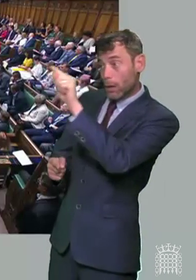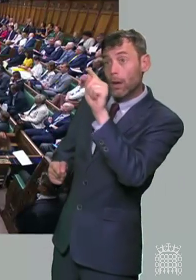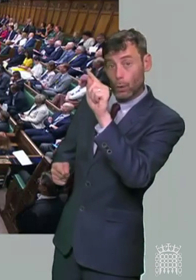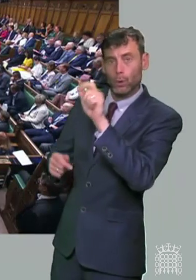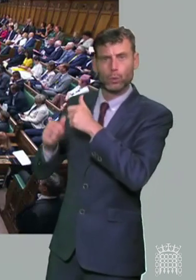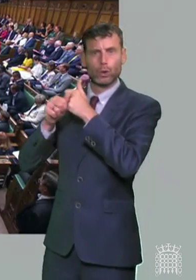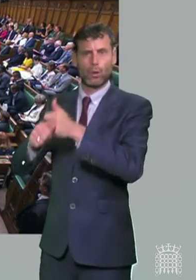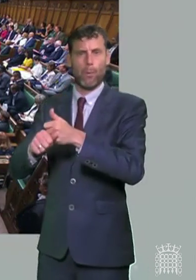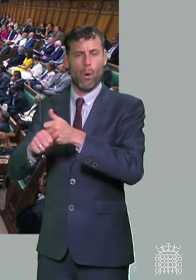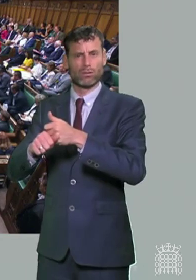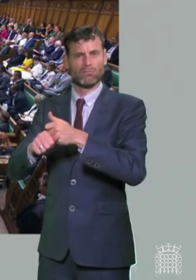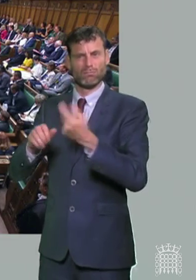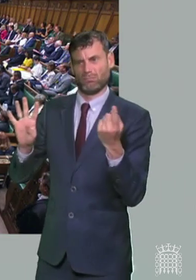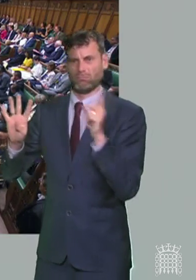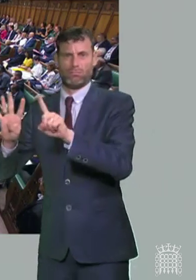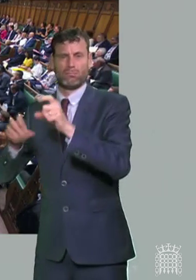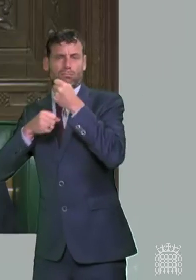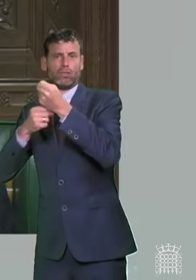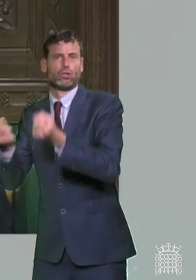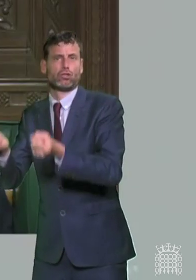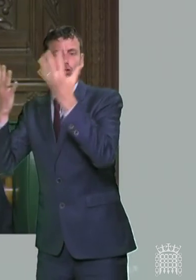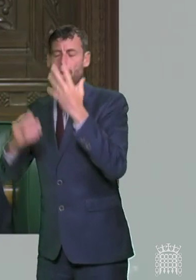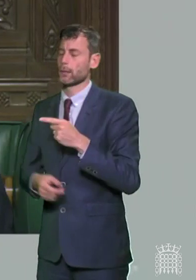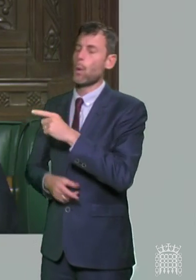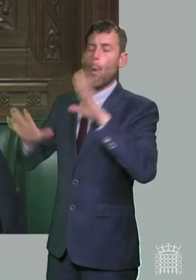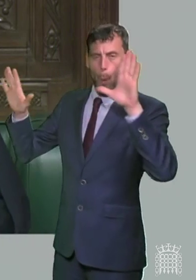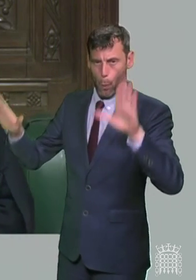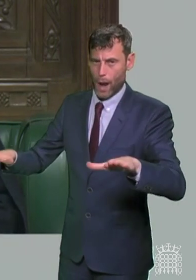Order. I want to hear the Prime Minister’s answer, even if some Members do not.